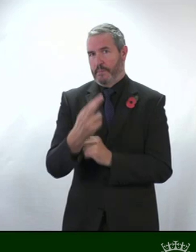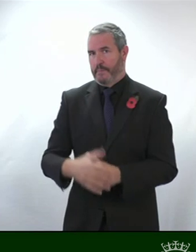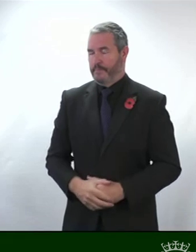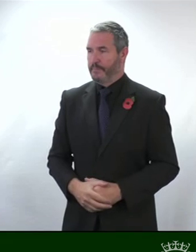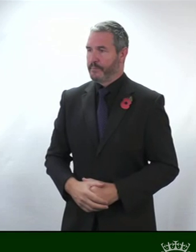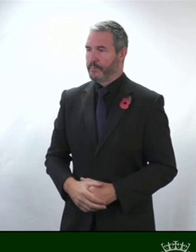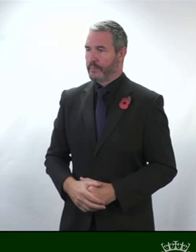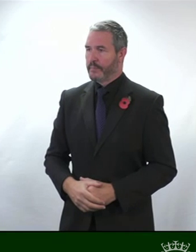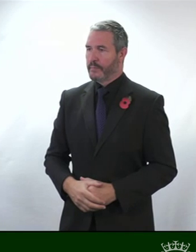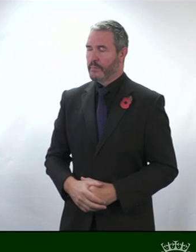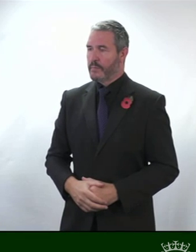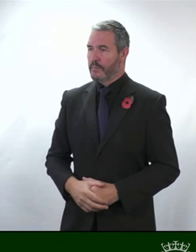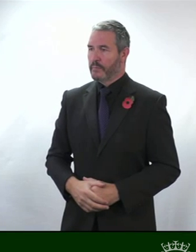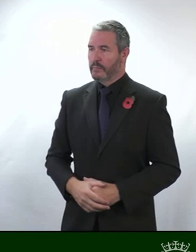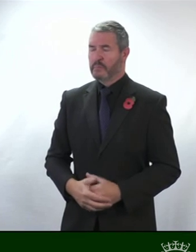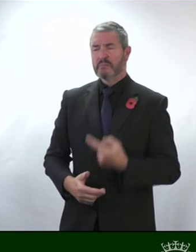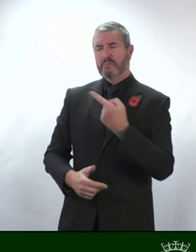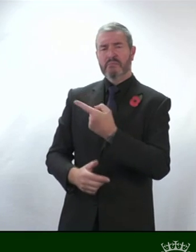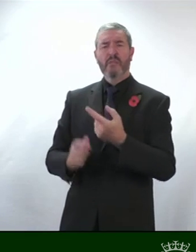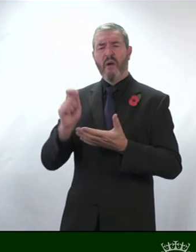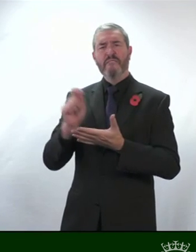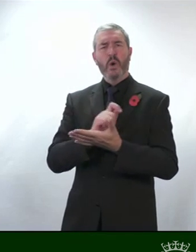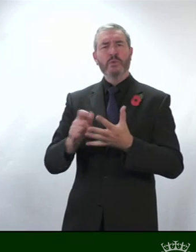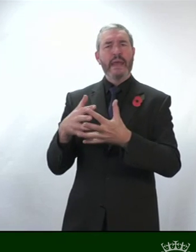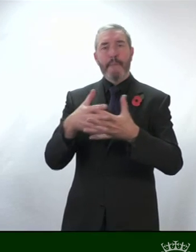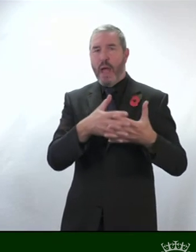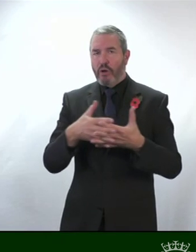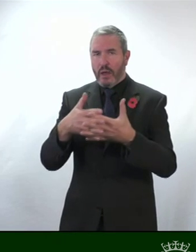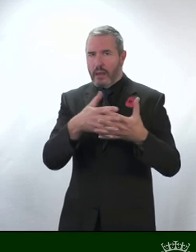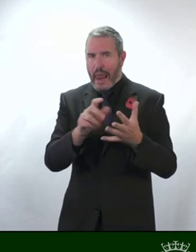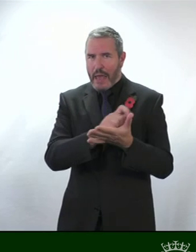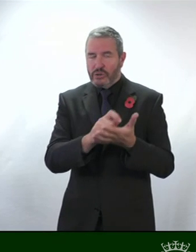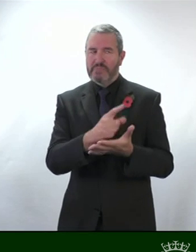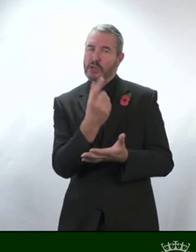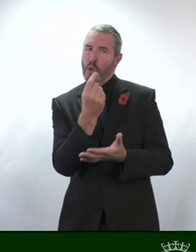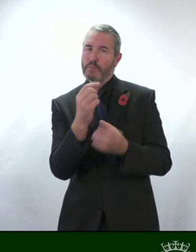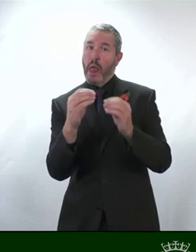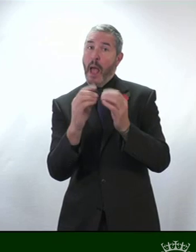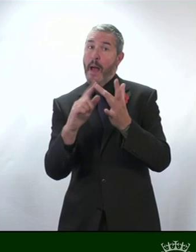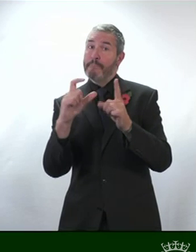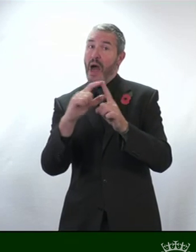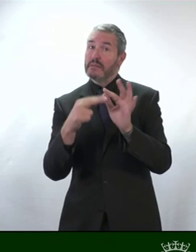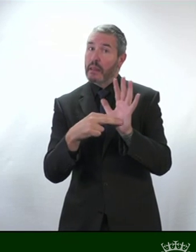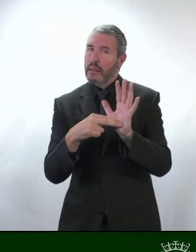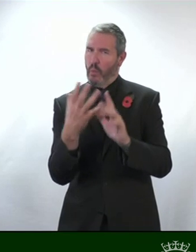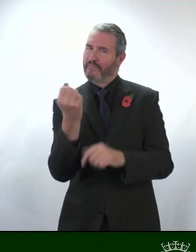If every vote is counted in the US election, it is likely that Joe Biden will be the victor.